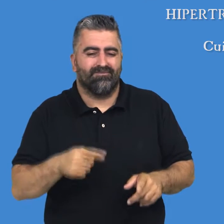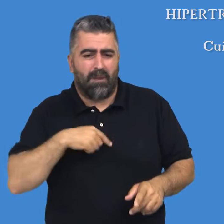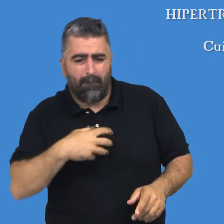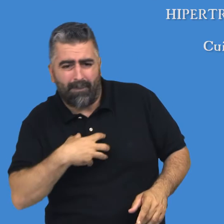sentir